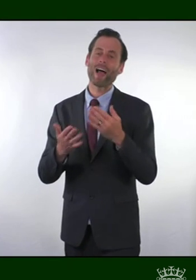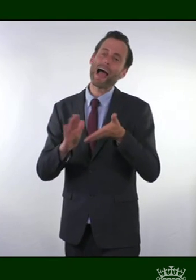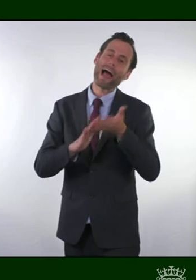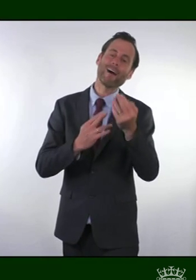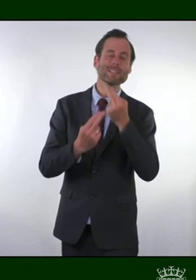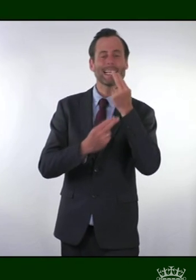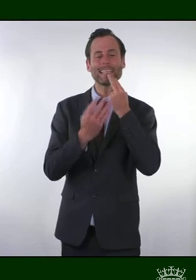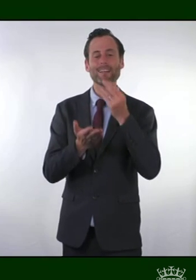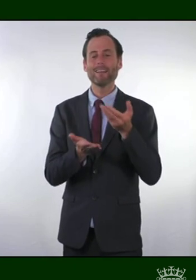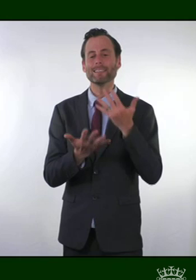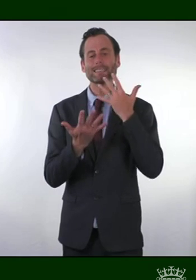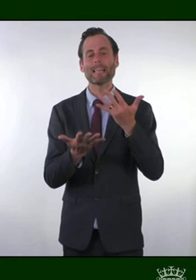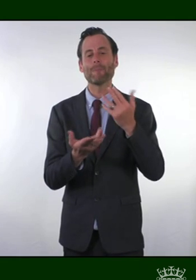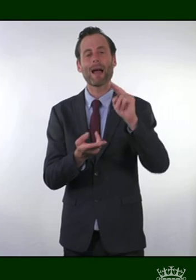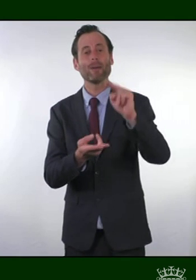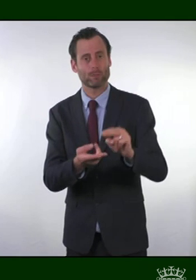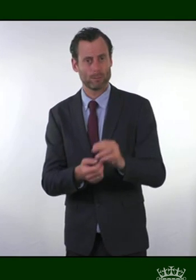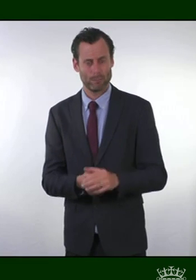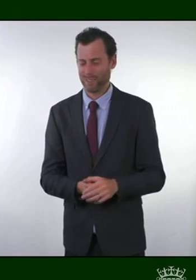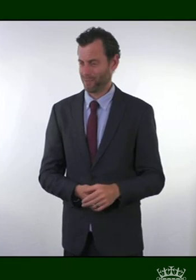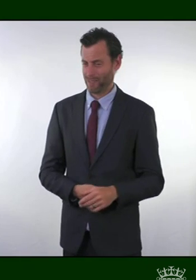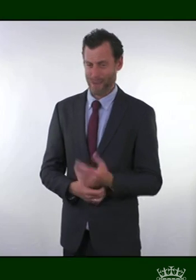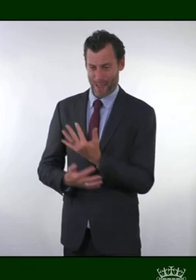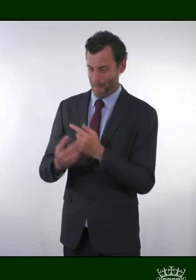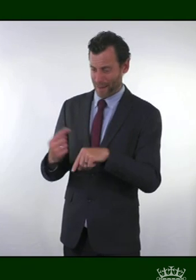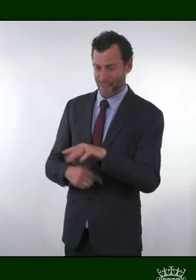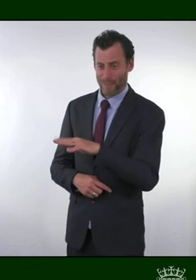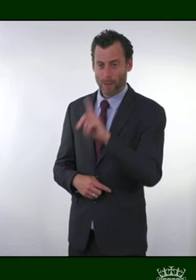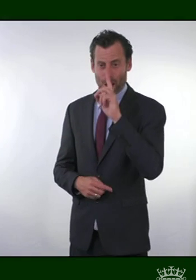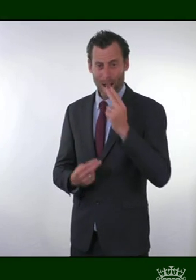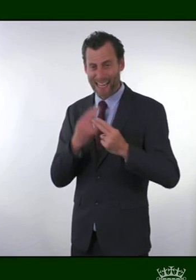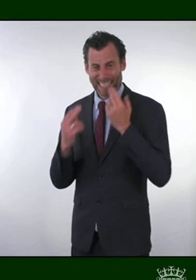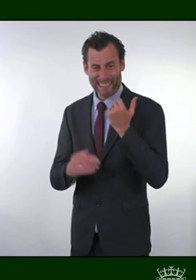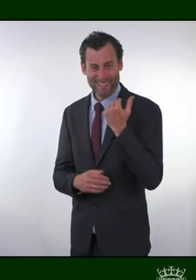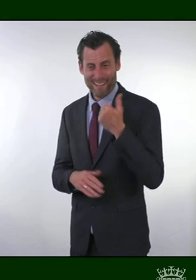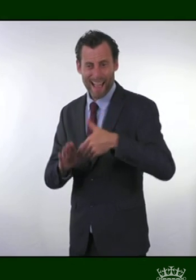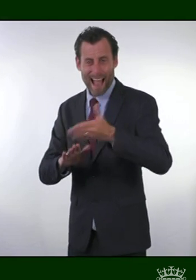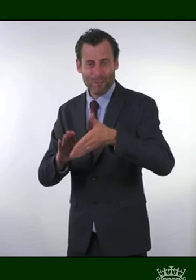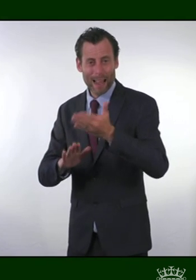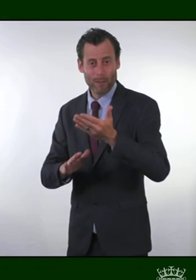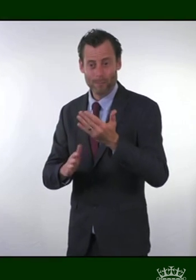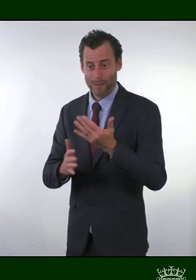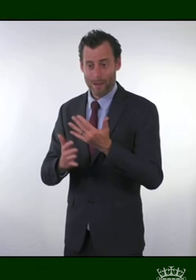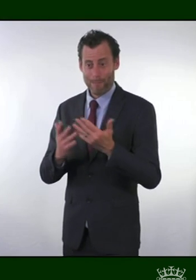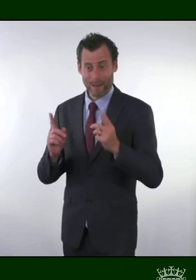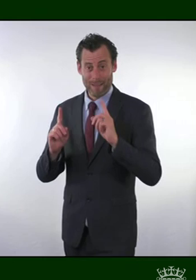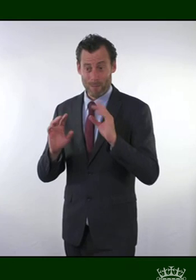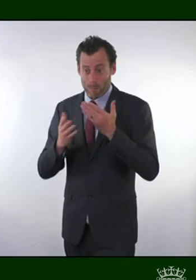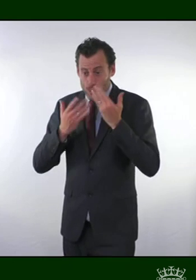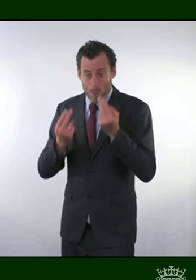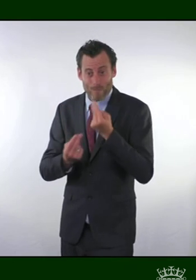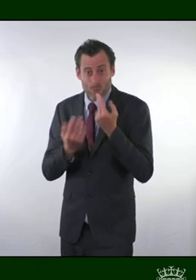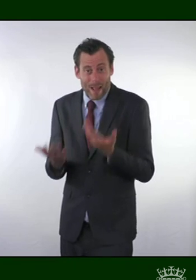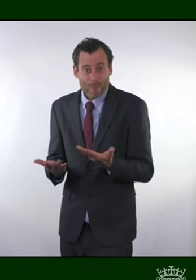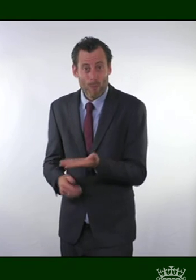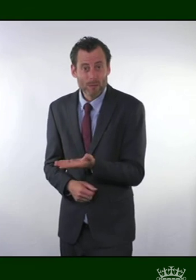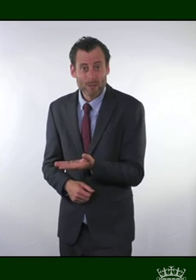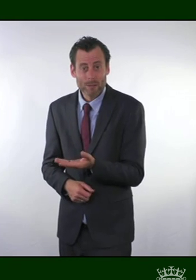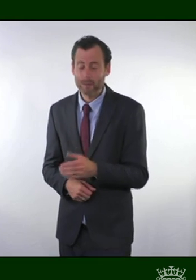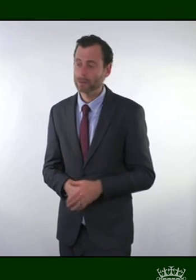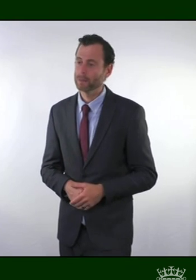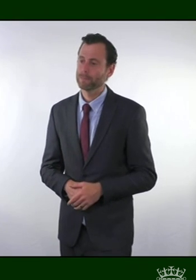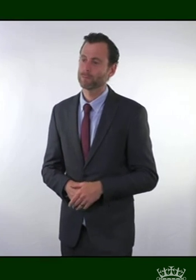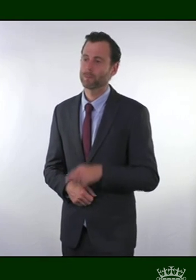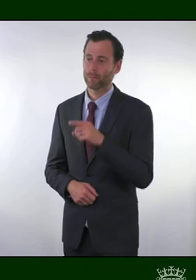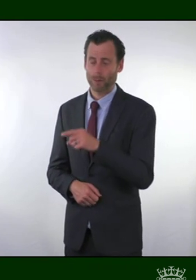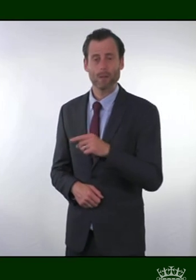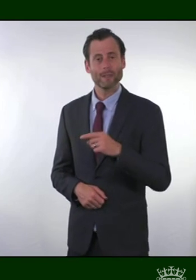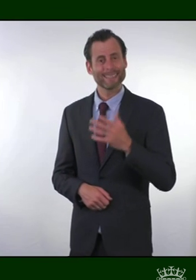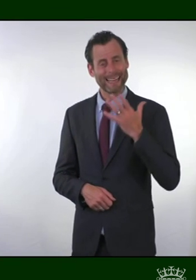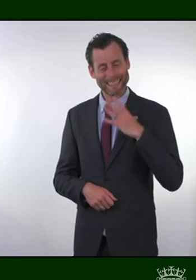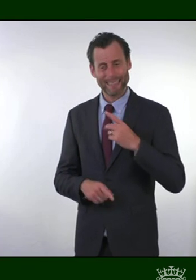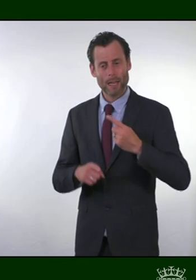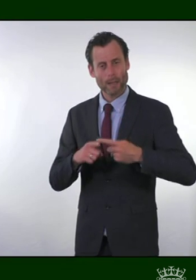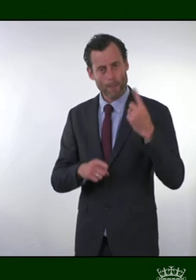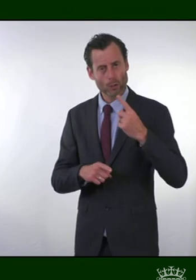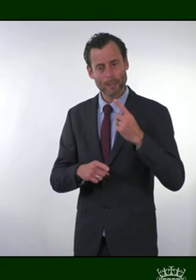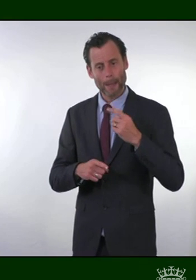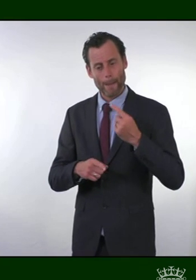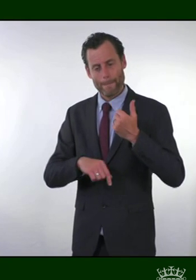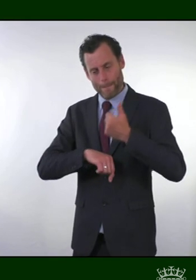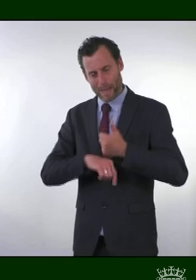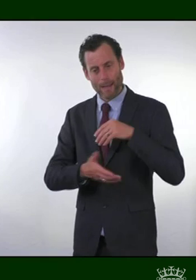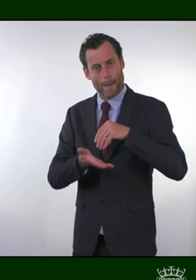The Tories must also scrap the callous two-child cap, re-establish child poverty targets, introduce a real living wage for all ages and roll out an emergency basic payment plan to protect families.